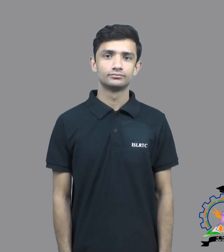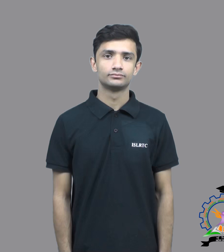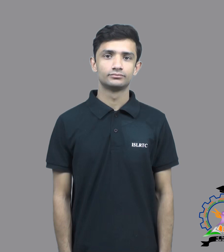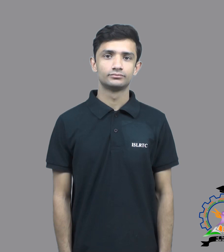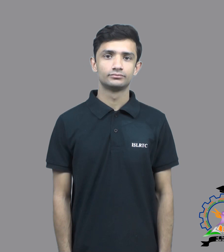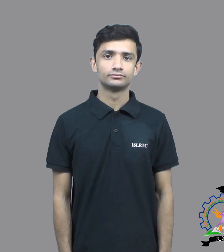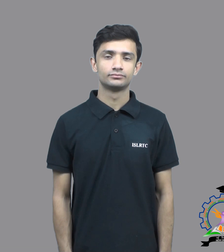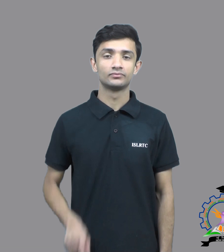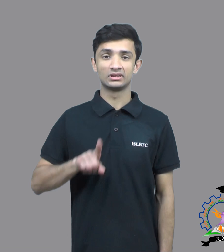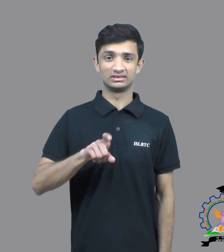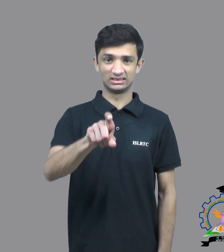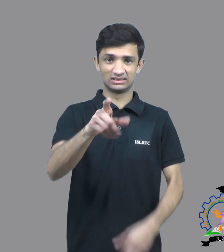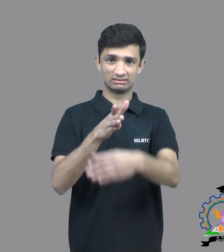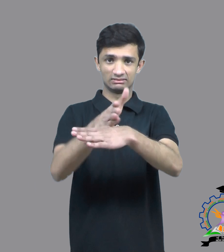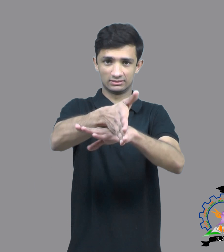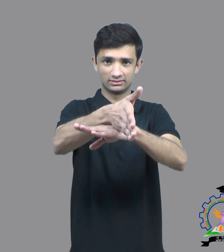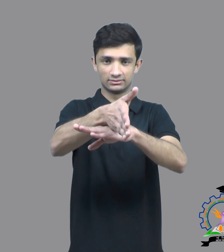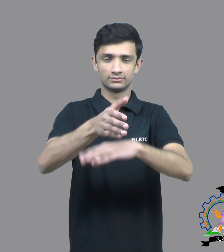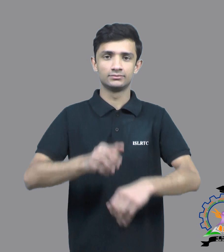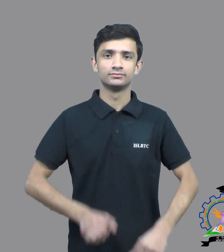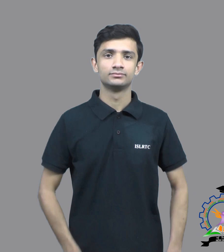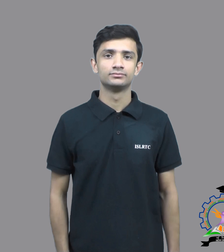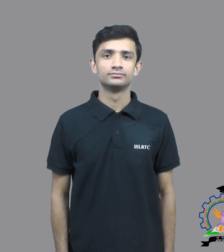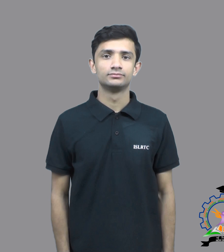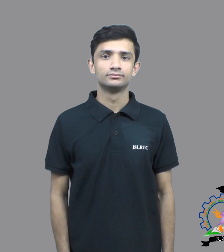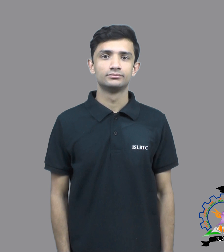Virus